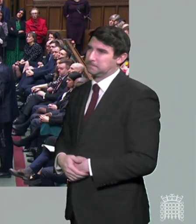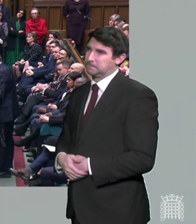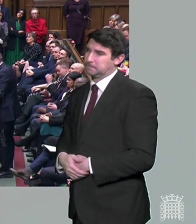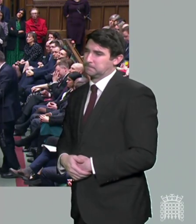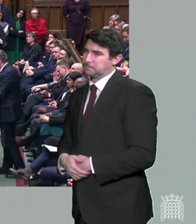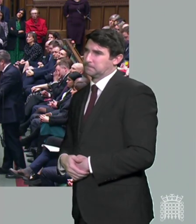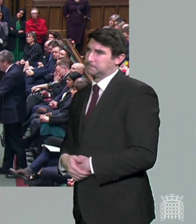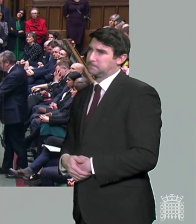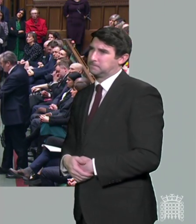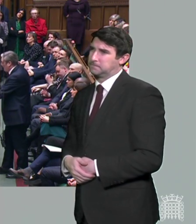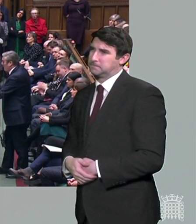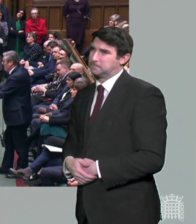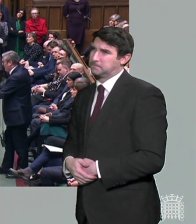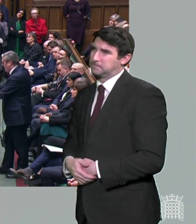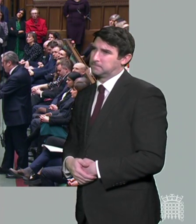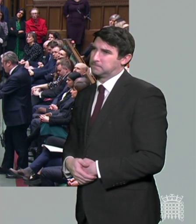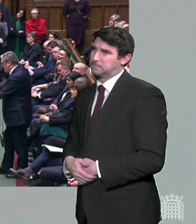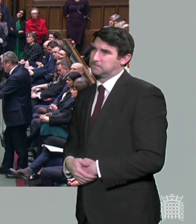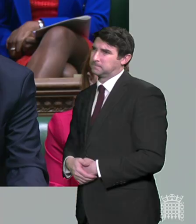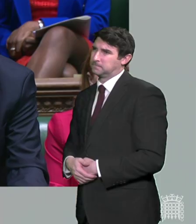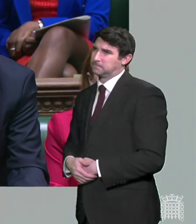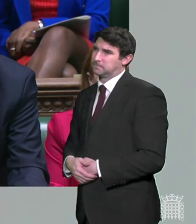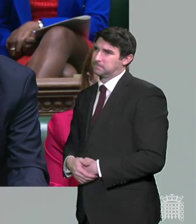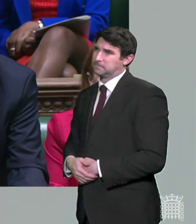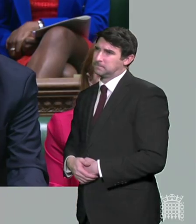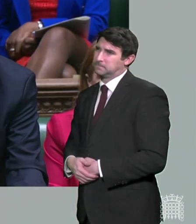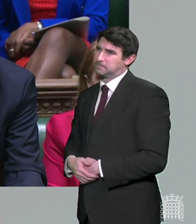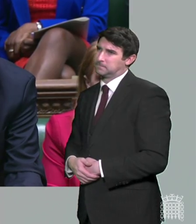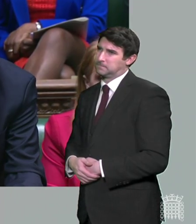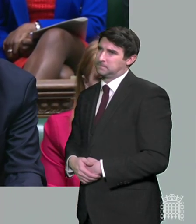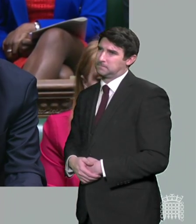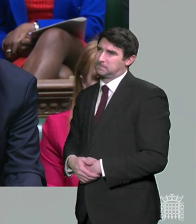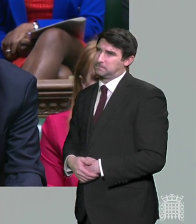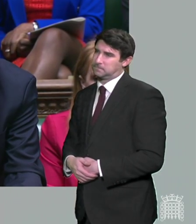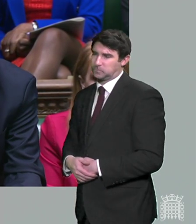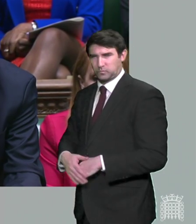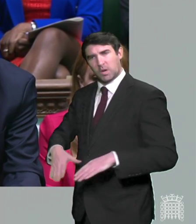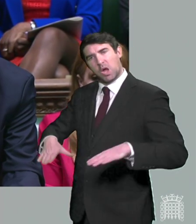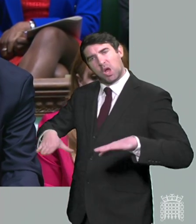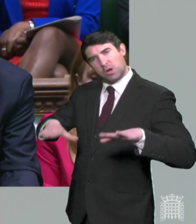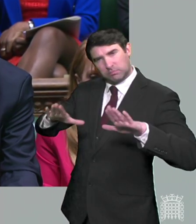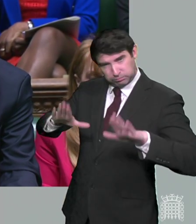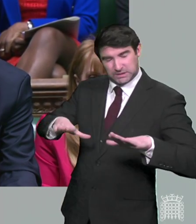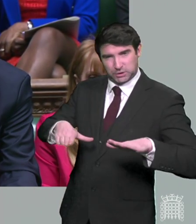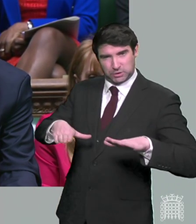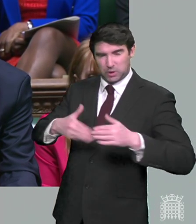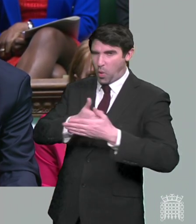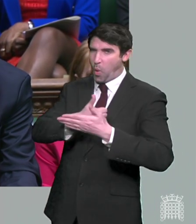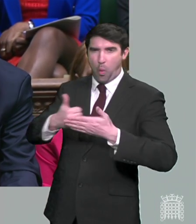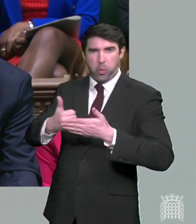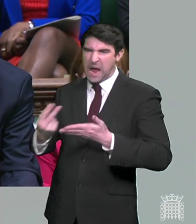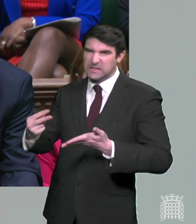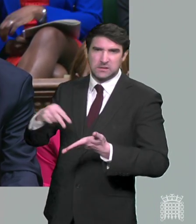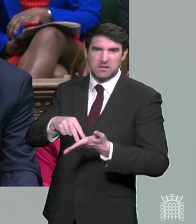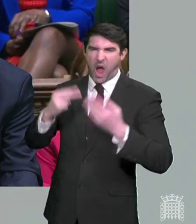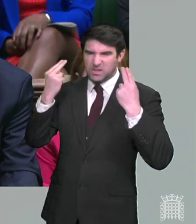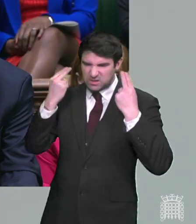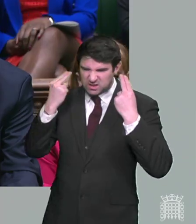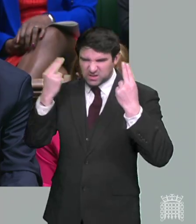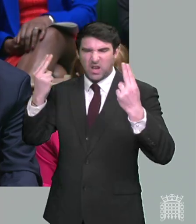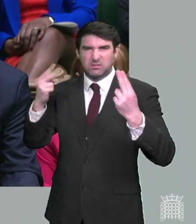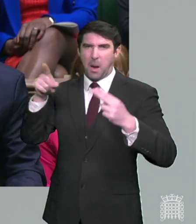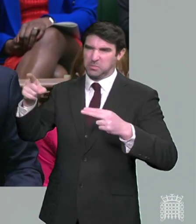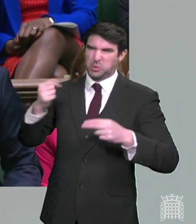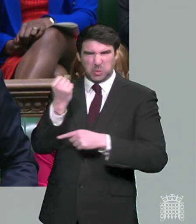As a country, we have always been at our best when we stand up to tyrannical aggressors threatening their neighbours and peace on our continent.